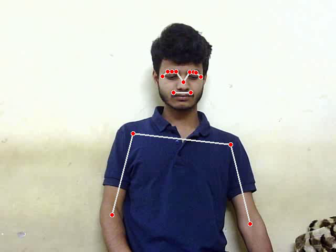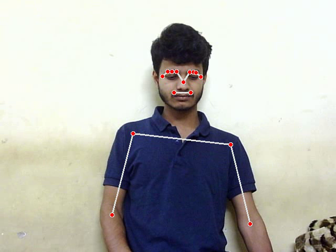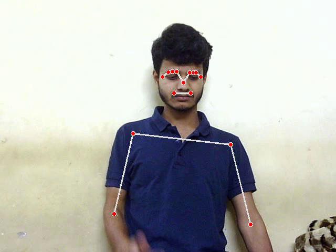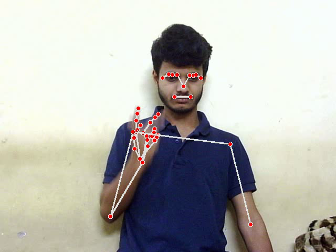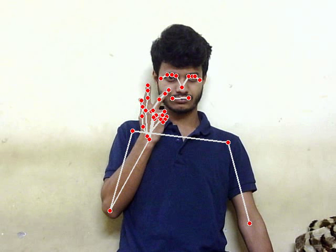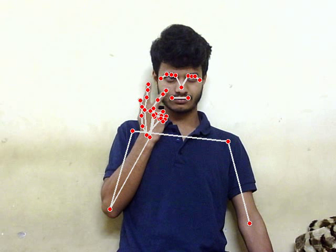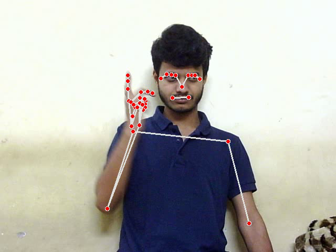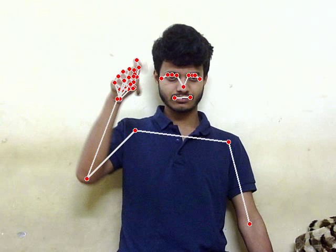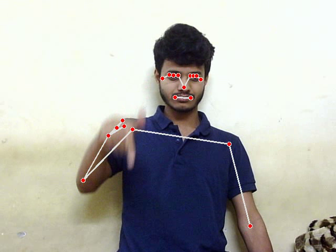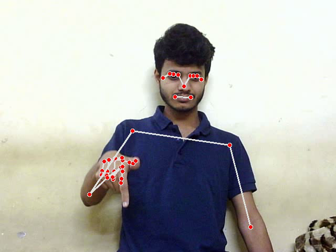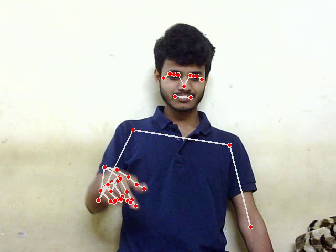see you later